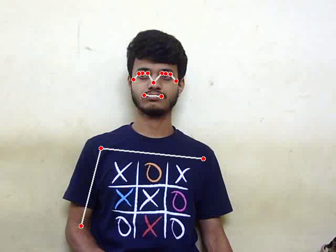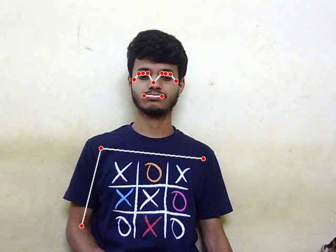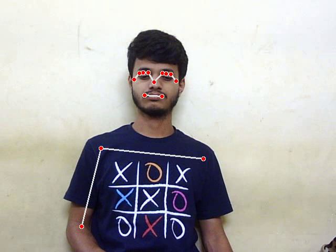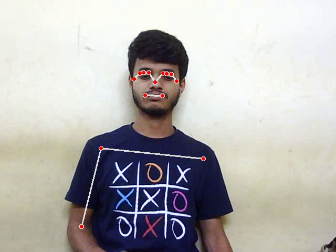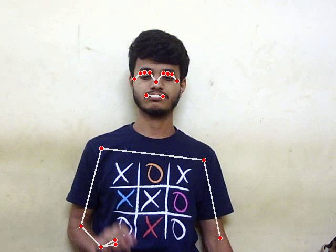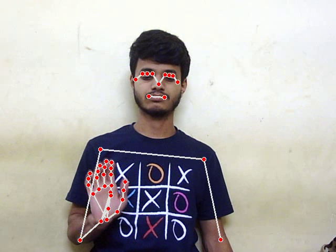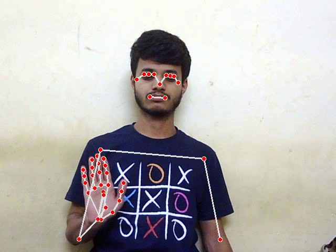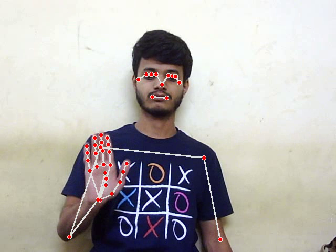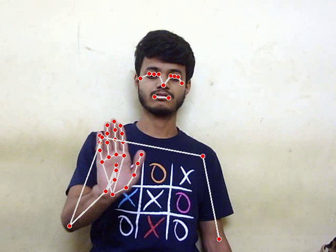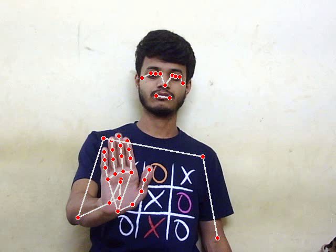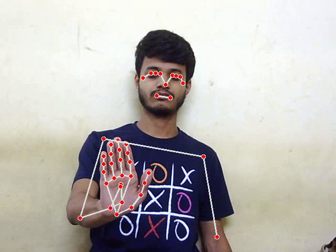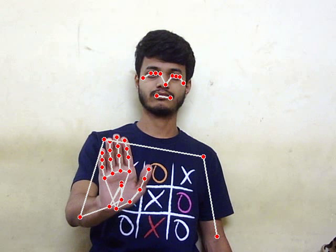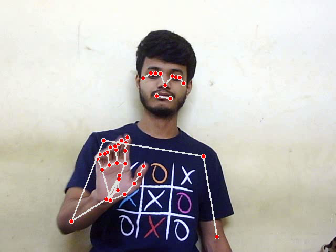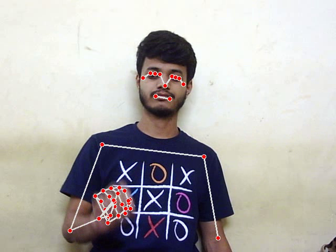your